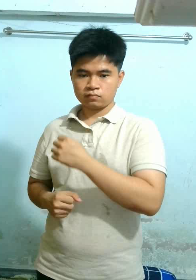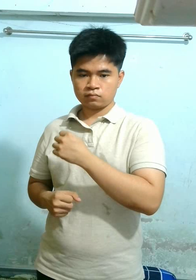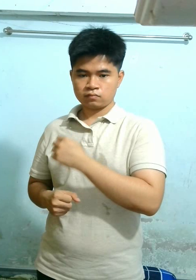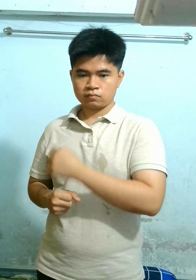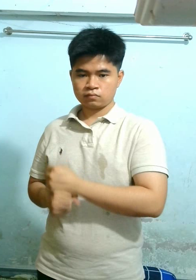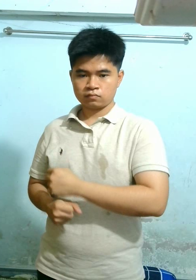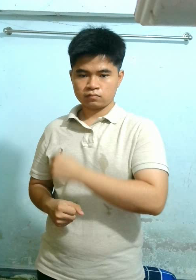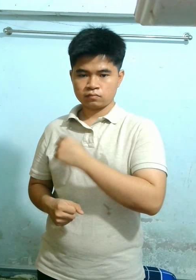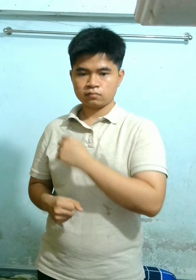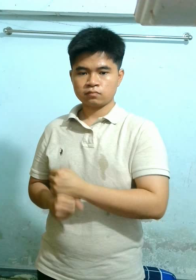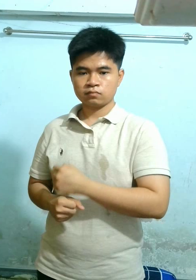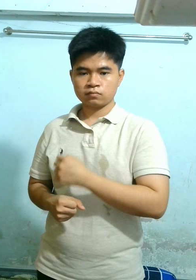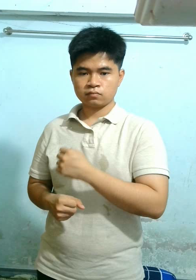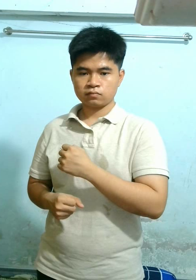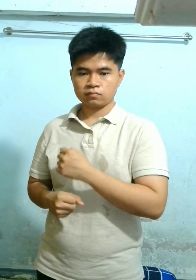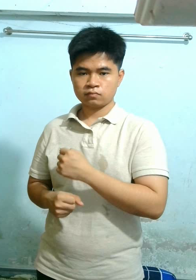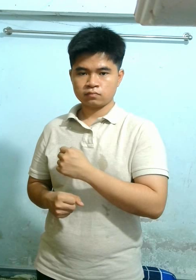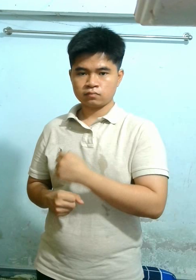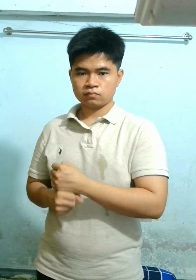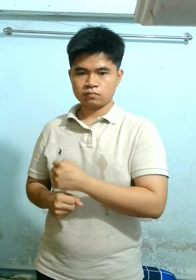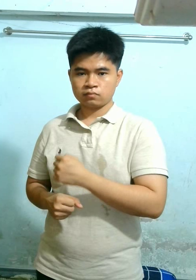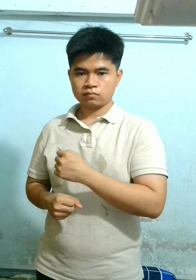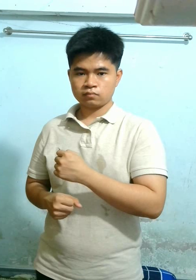cong viec